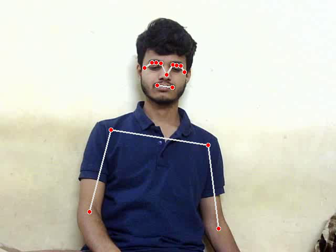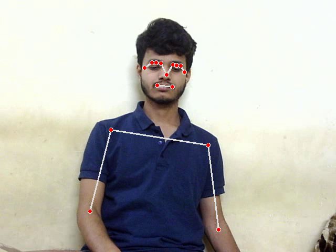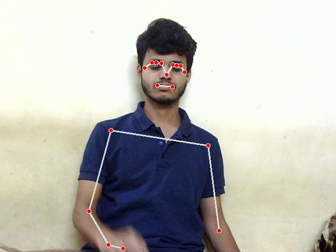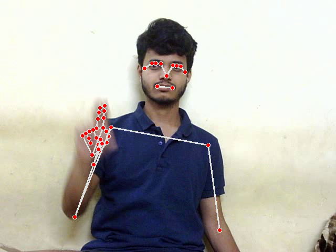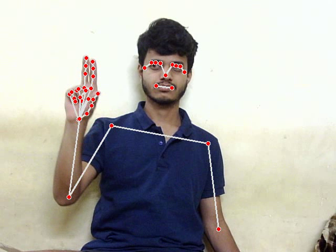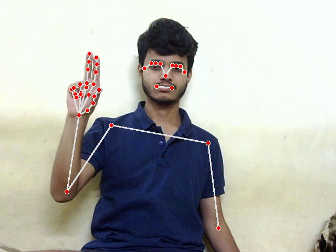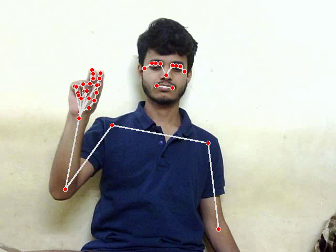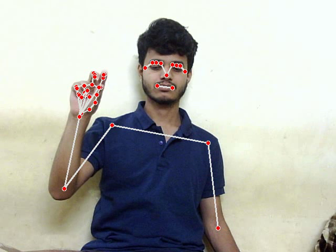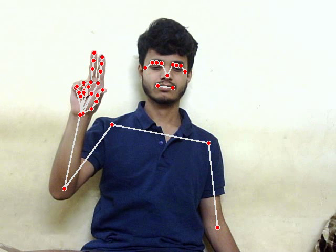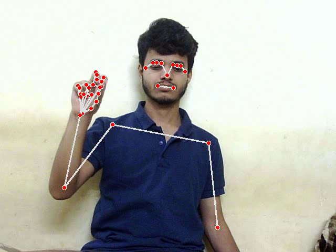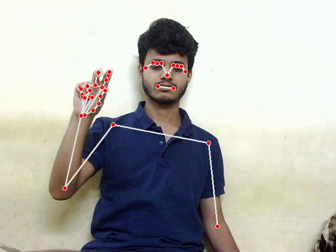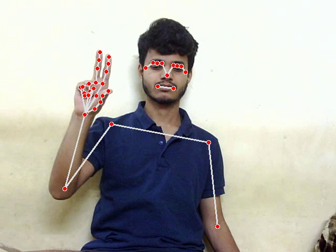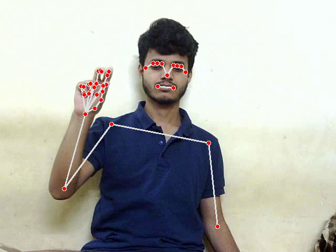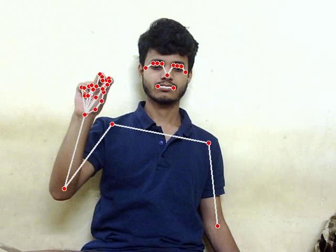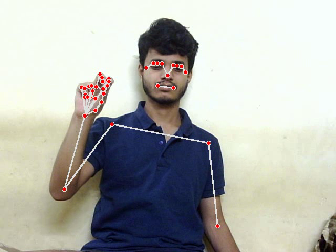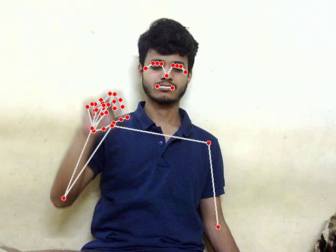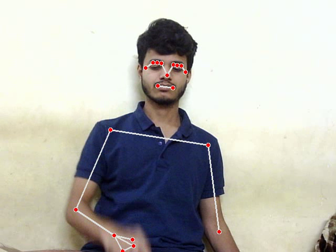no